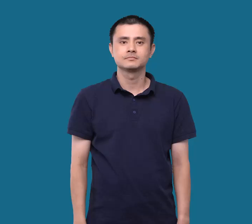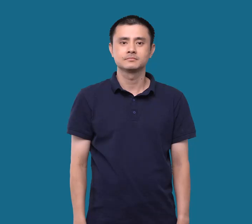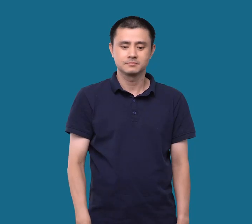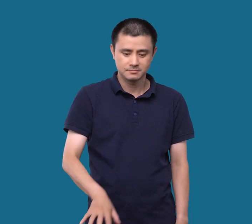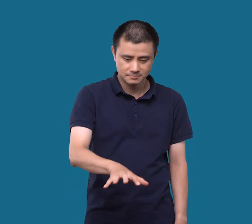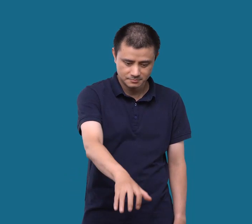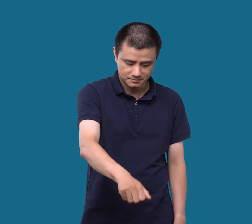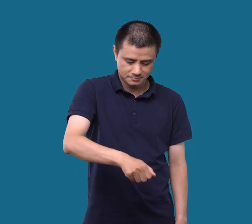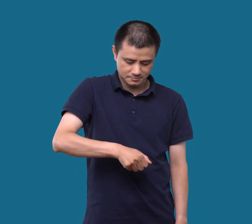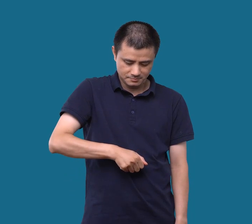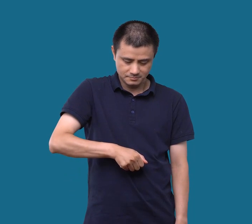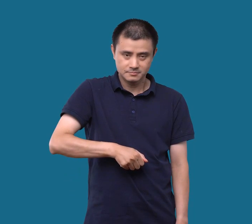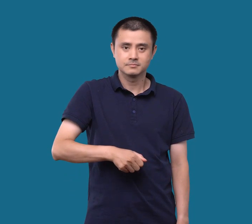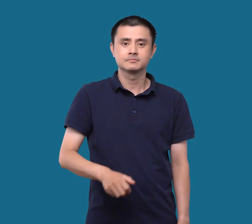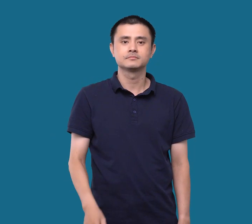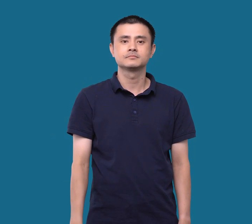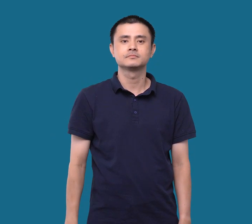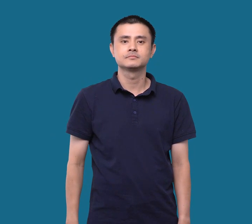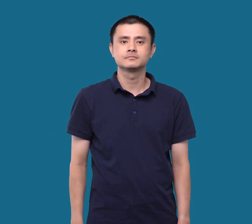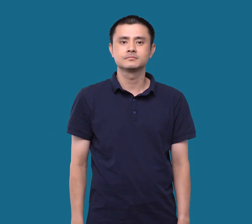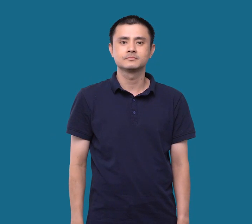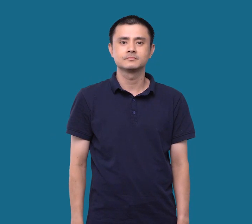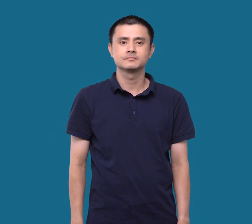lượm